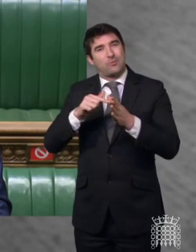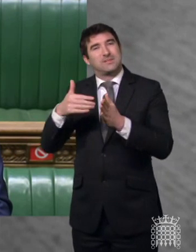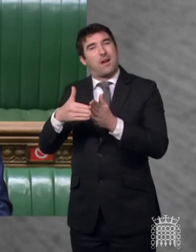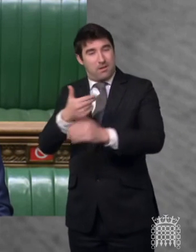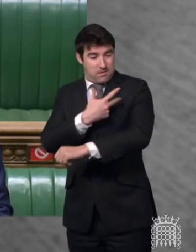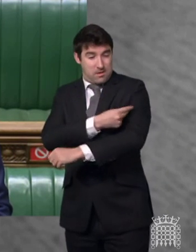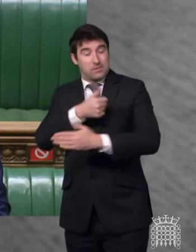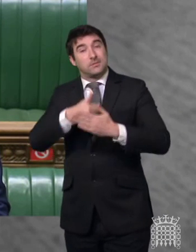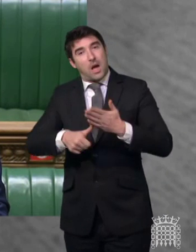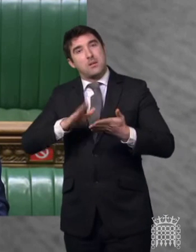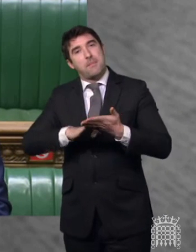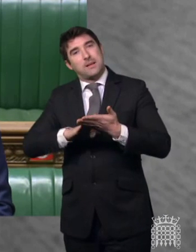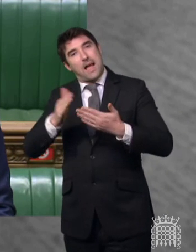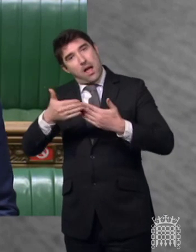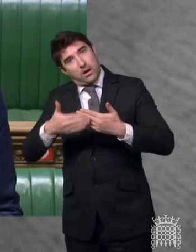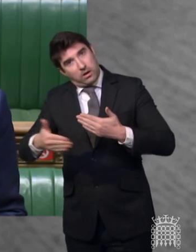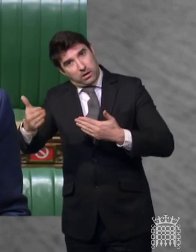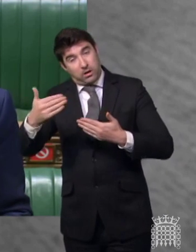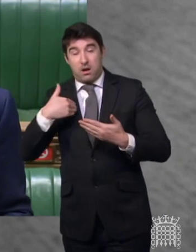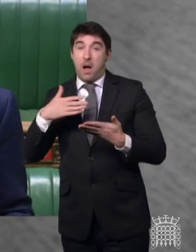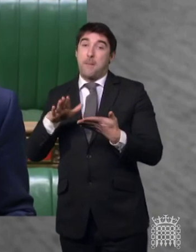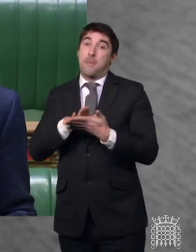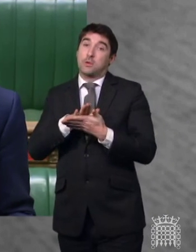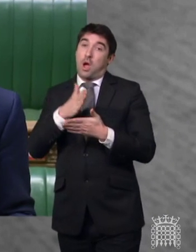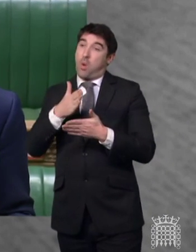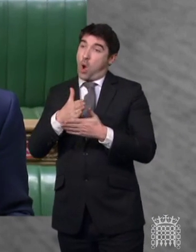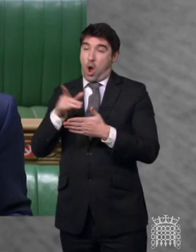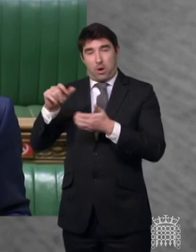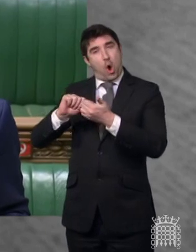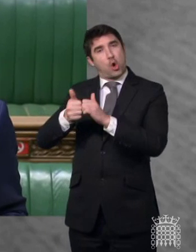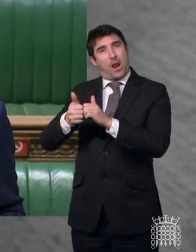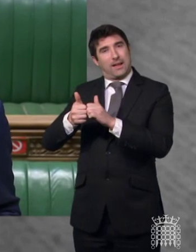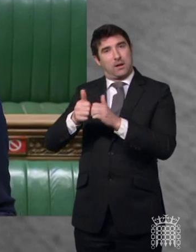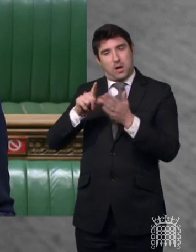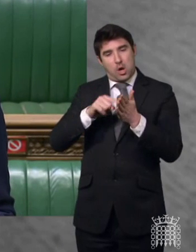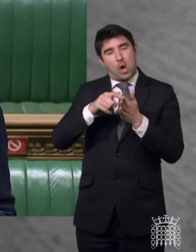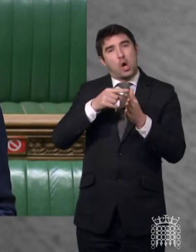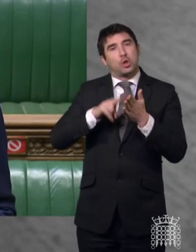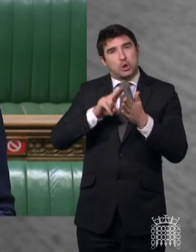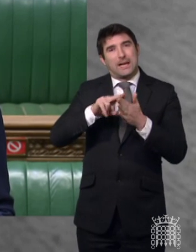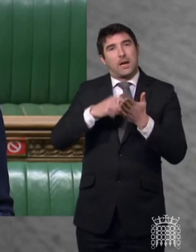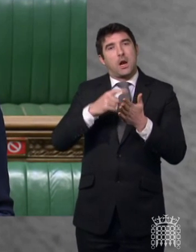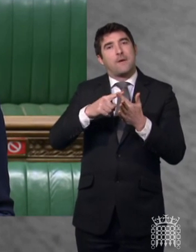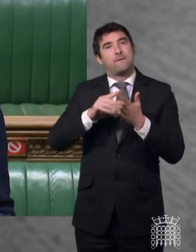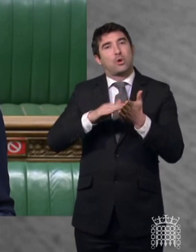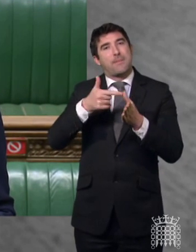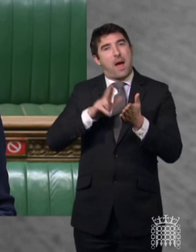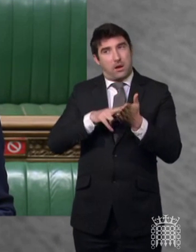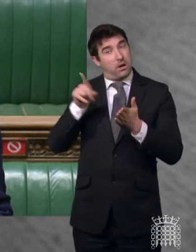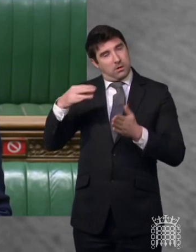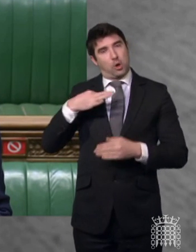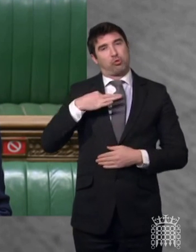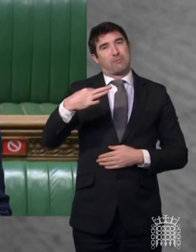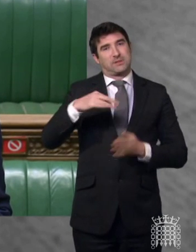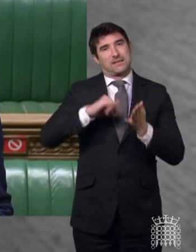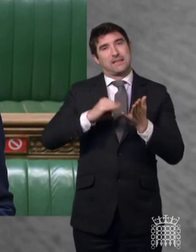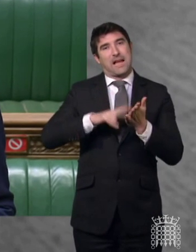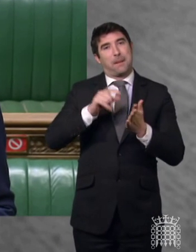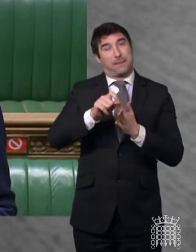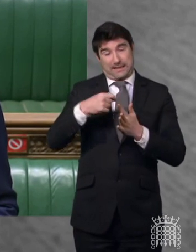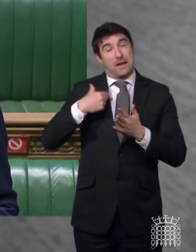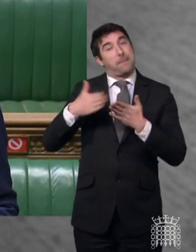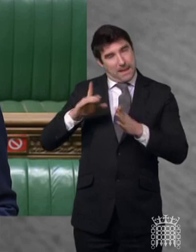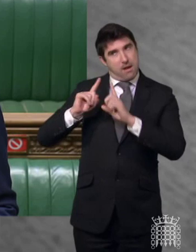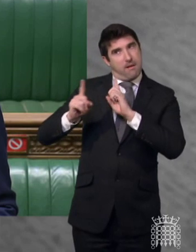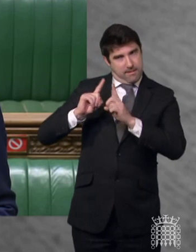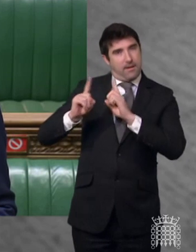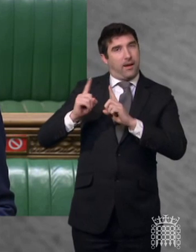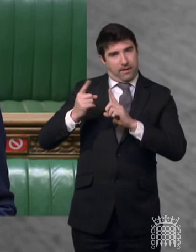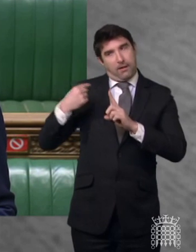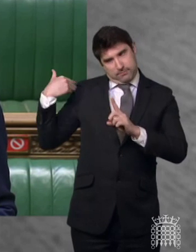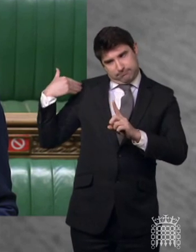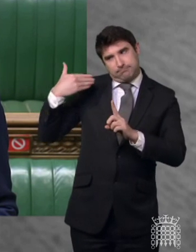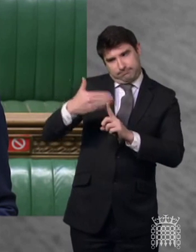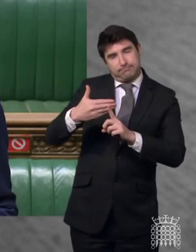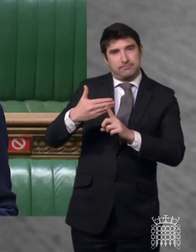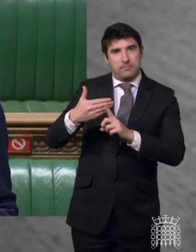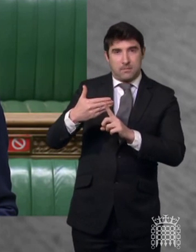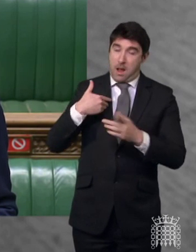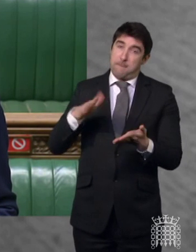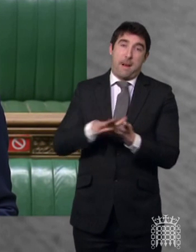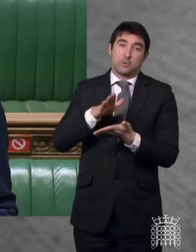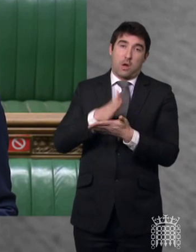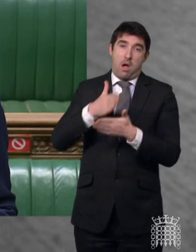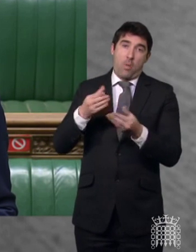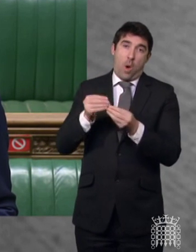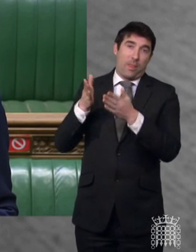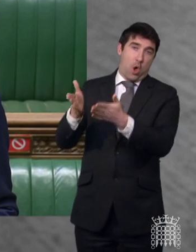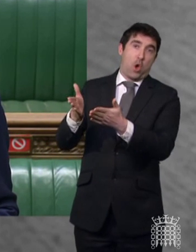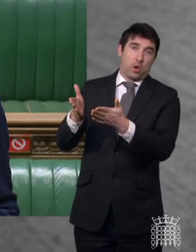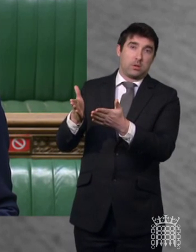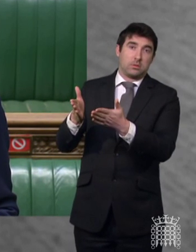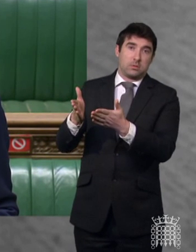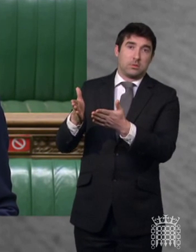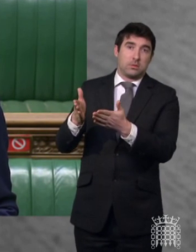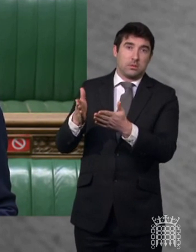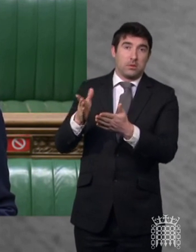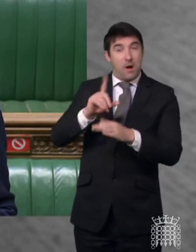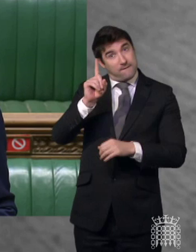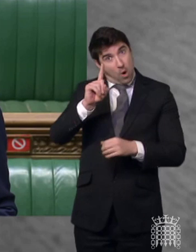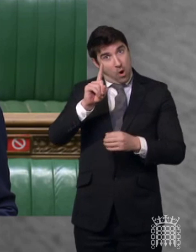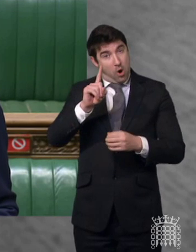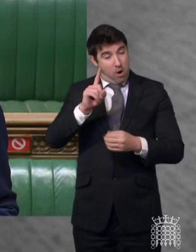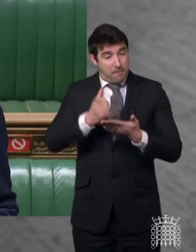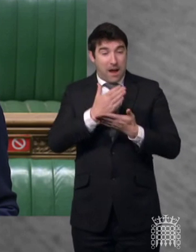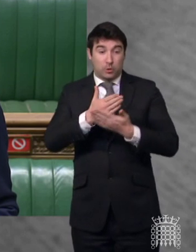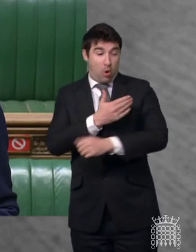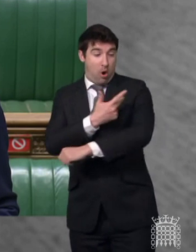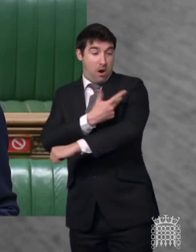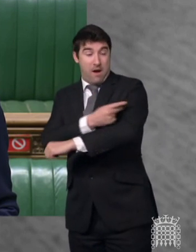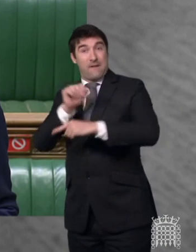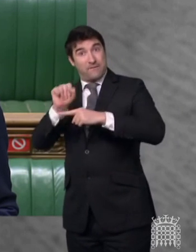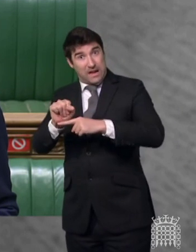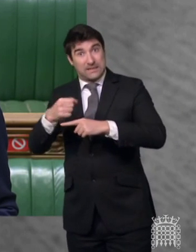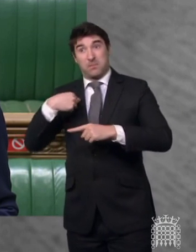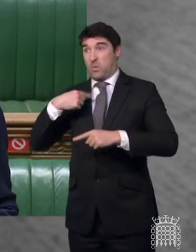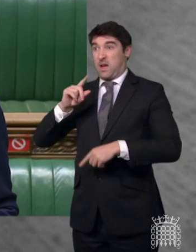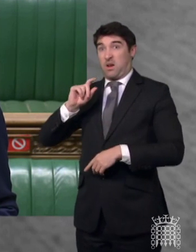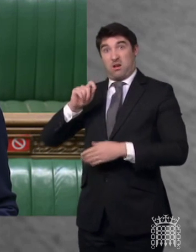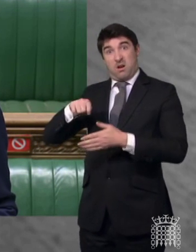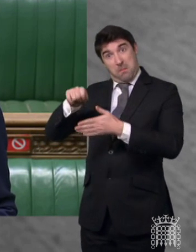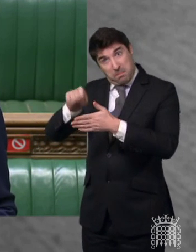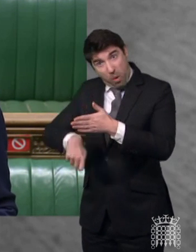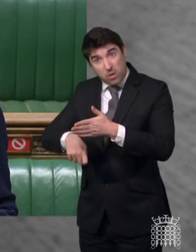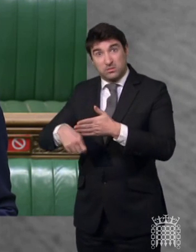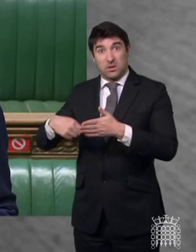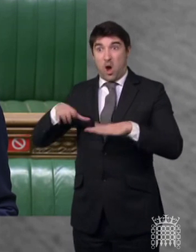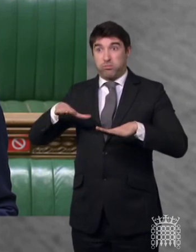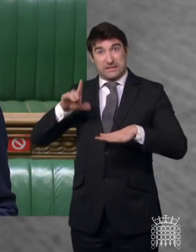It has been a pleasure working with Jeane Freeman, the SNP Government’s Cabinet Secretary for Health in Holyrood, to ensure that this vaccine, which has been bought, developed and supported